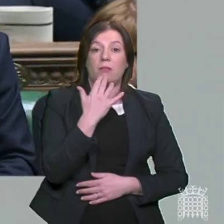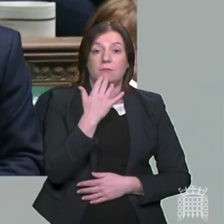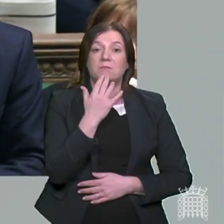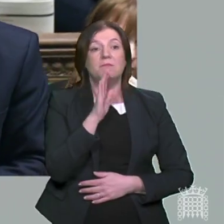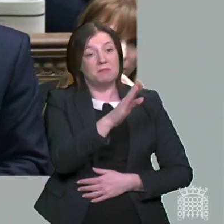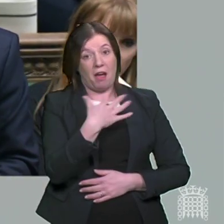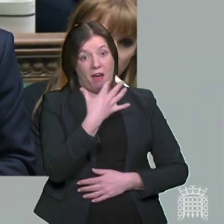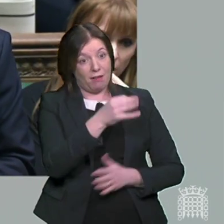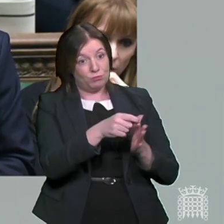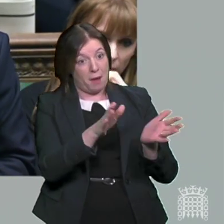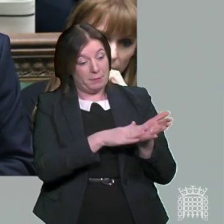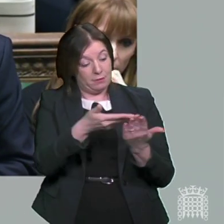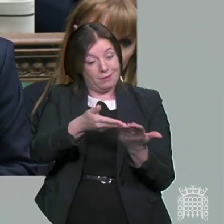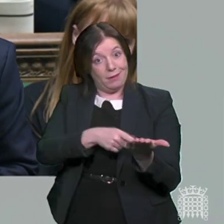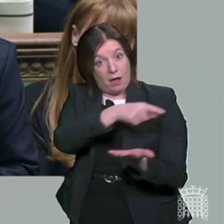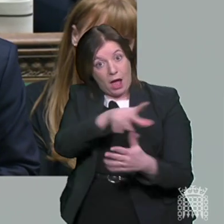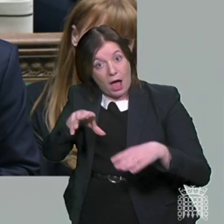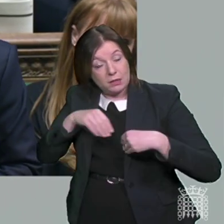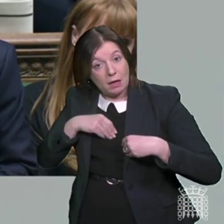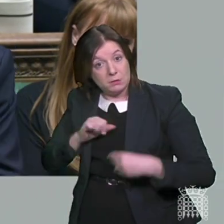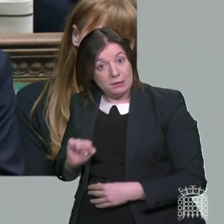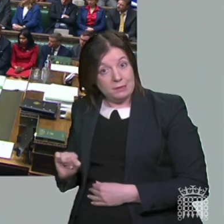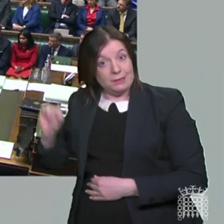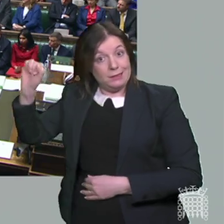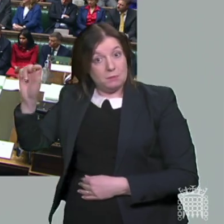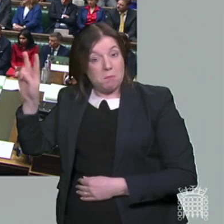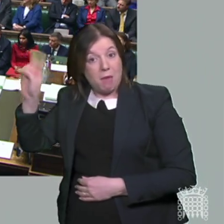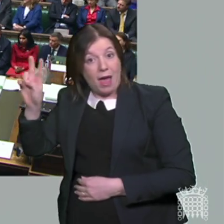Does he also accept what Zara’s family say?